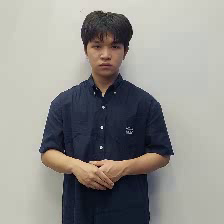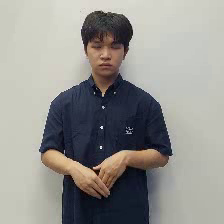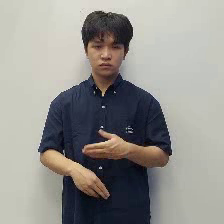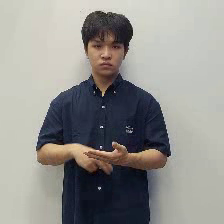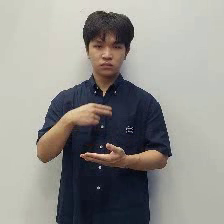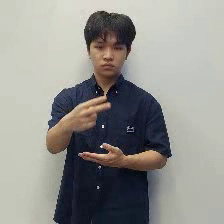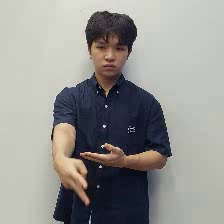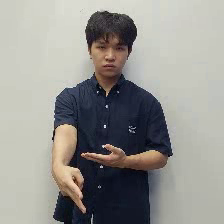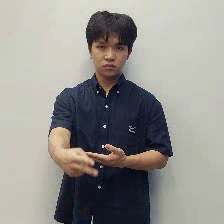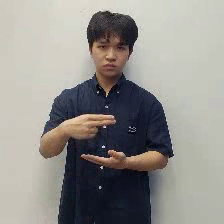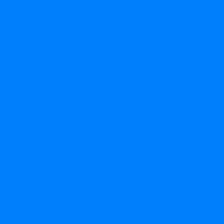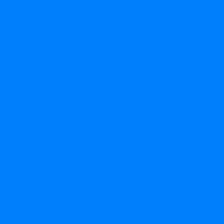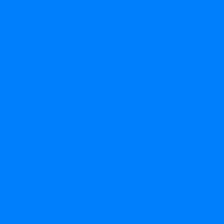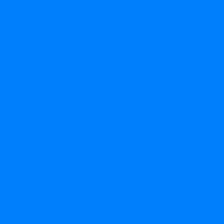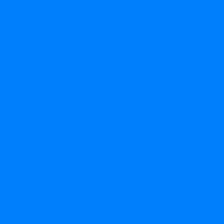Thức ăn